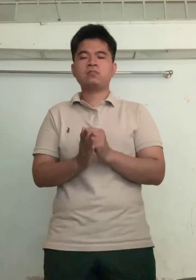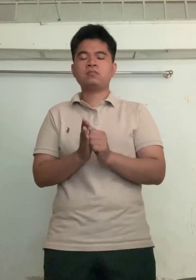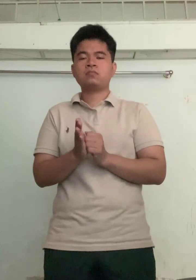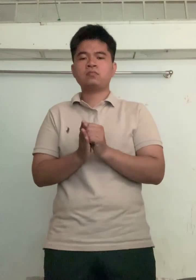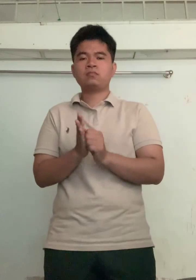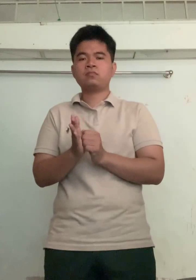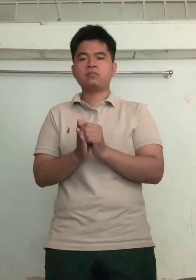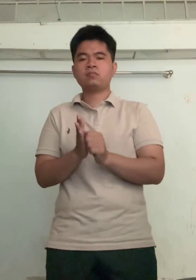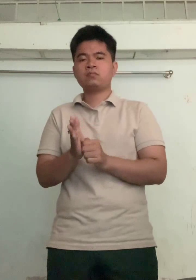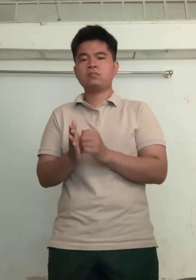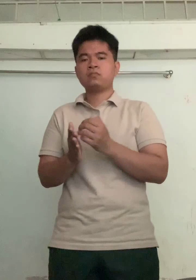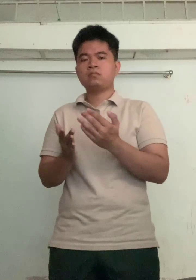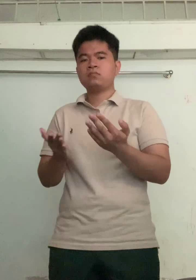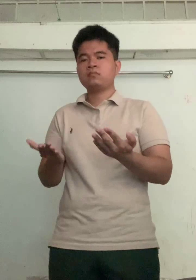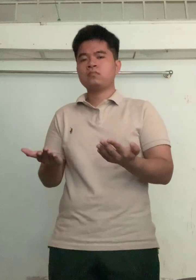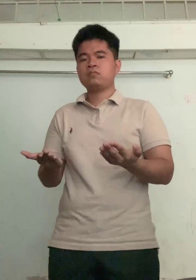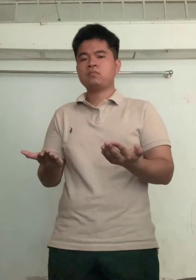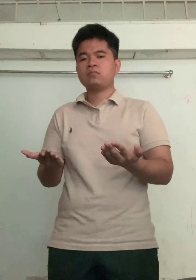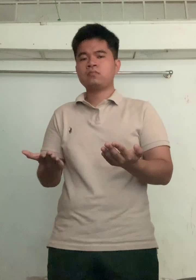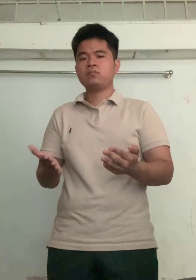thang nay